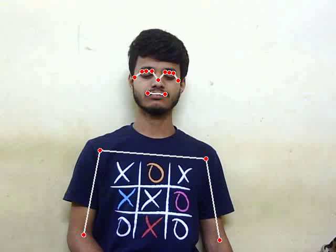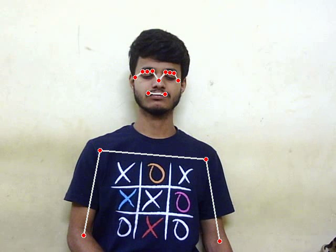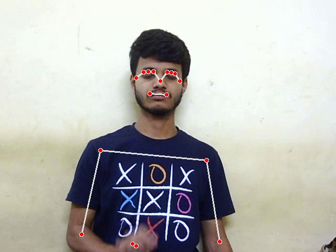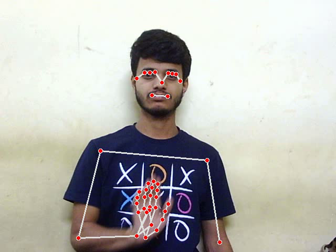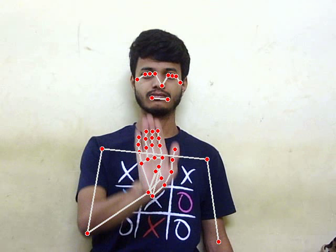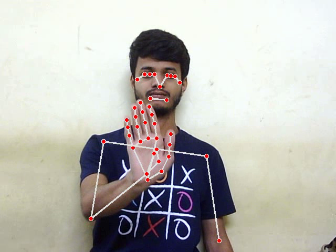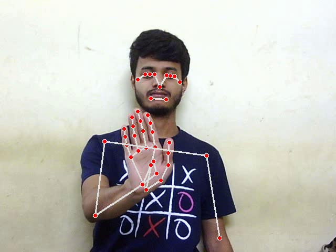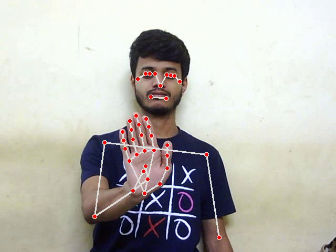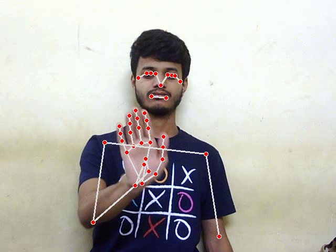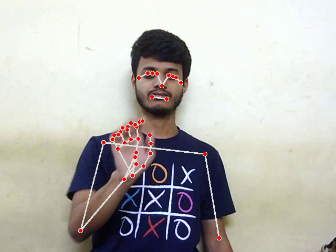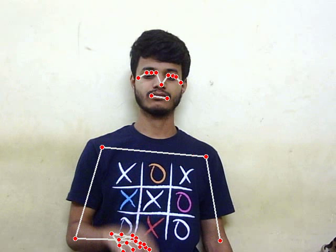your